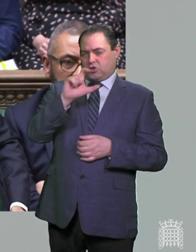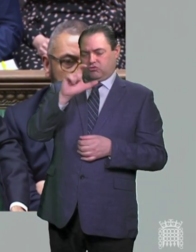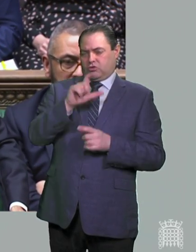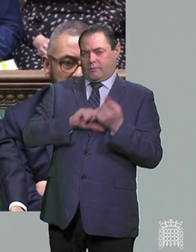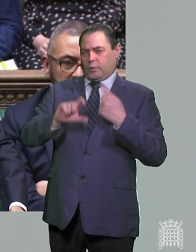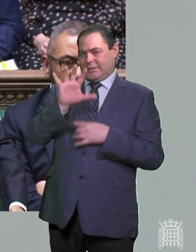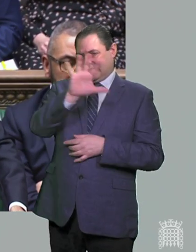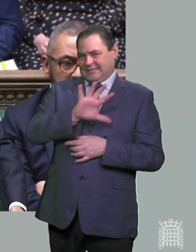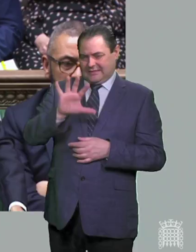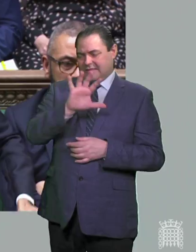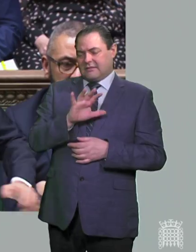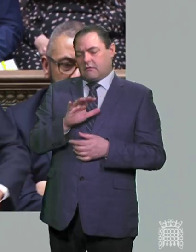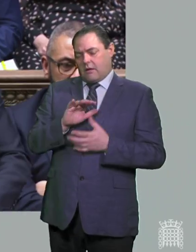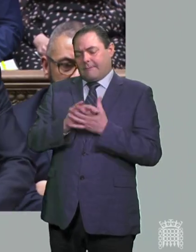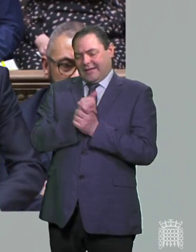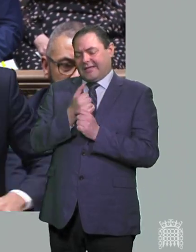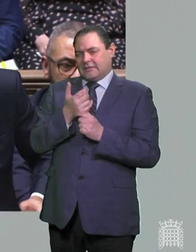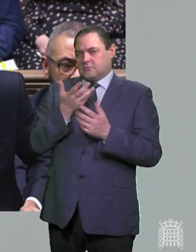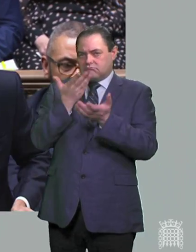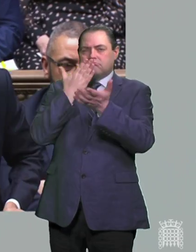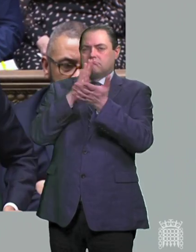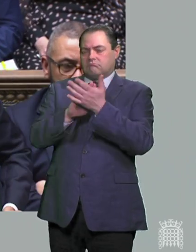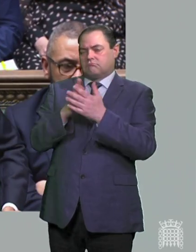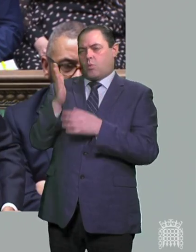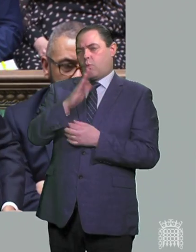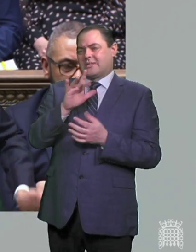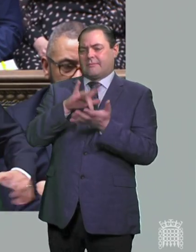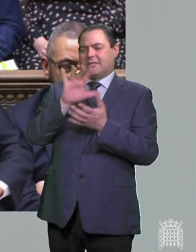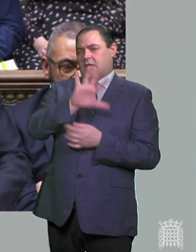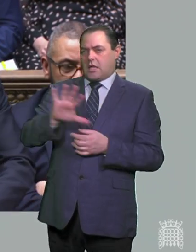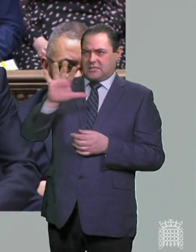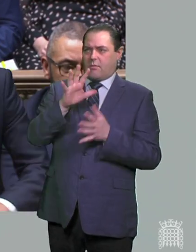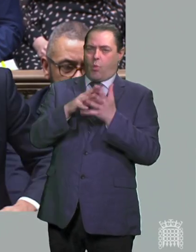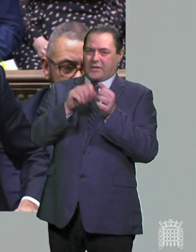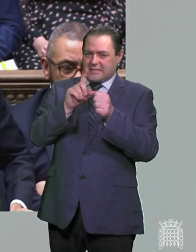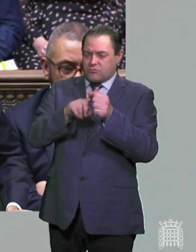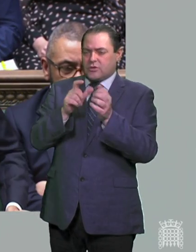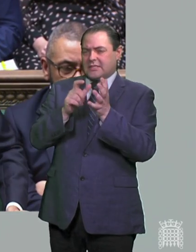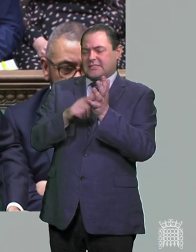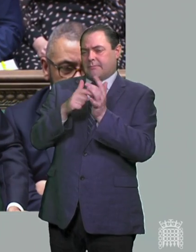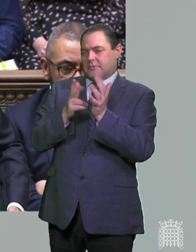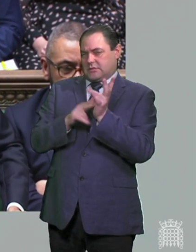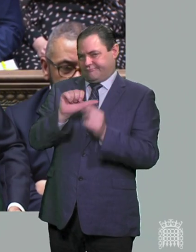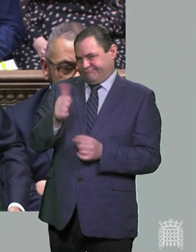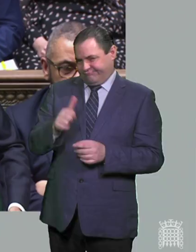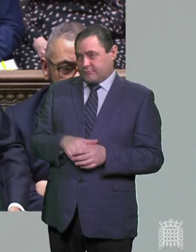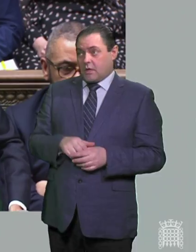I am delighted that we are investing across the west midlands, particularly in places like Wednesbury and Tipton.